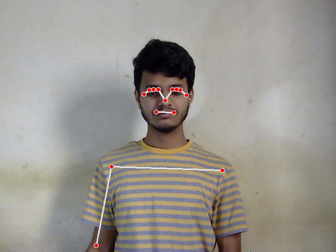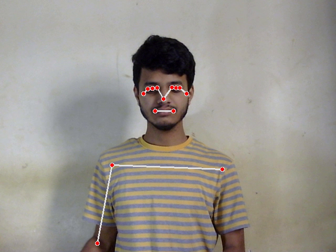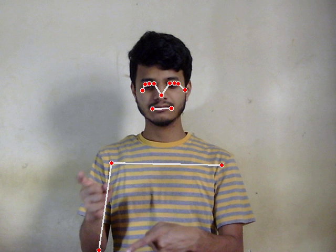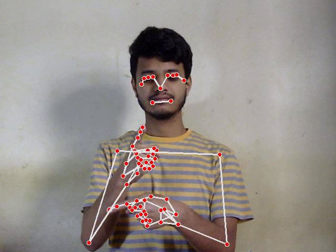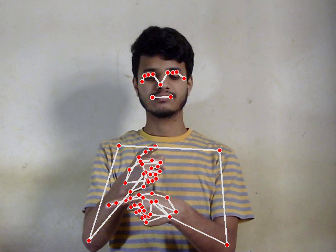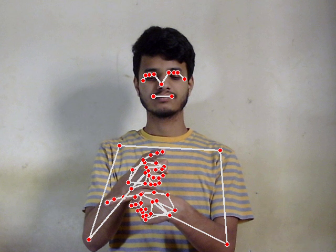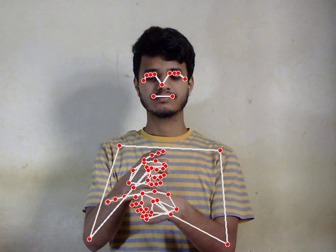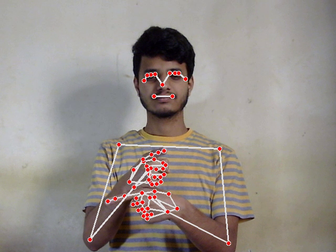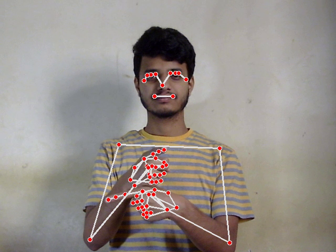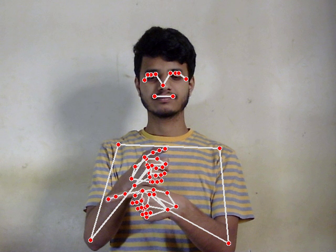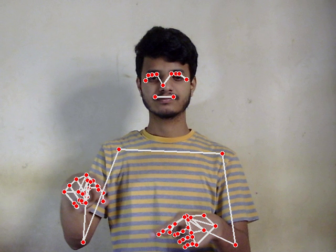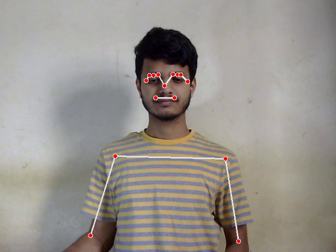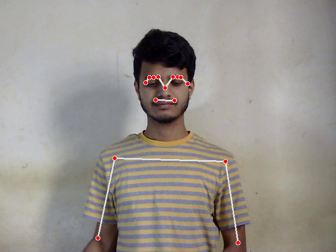right